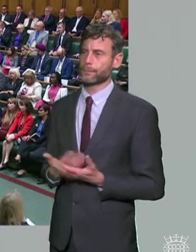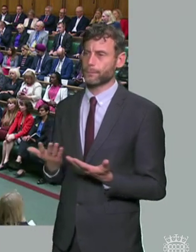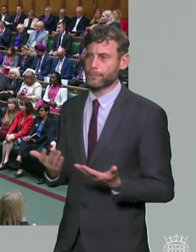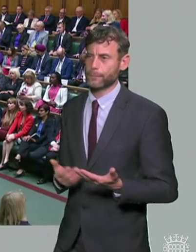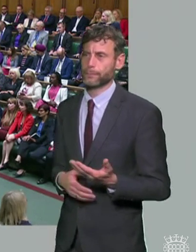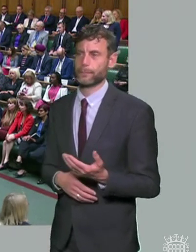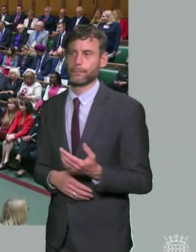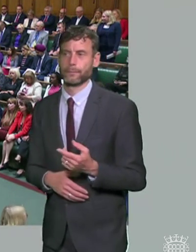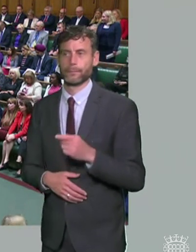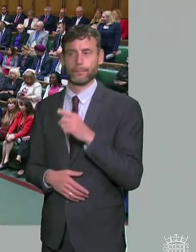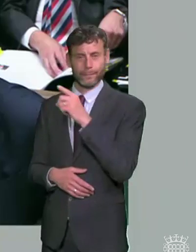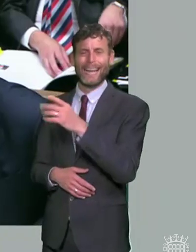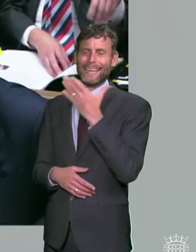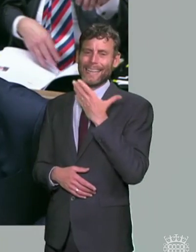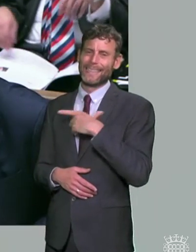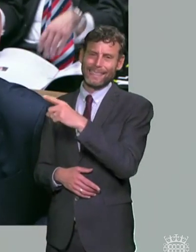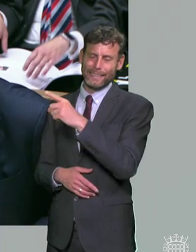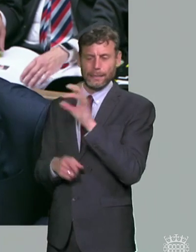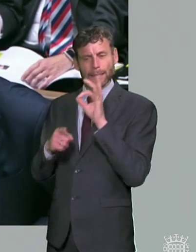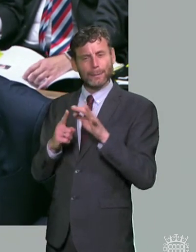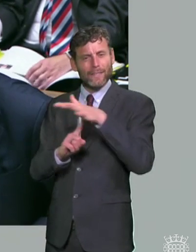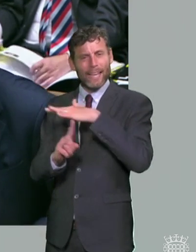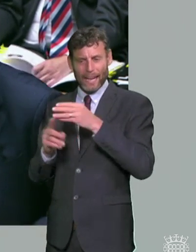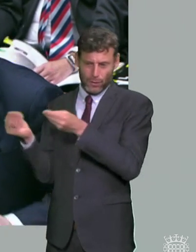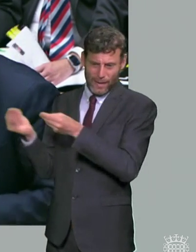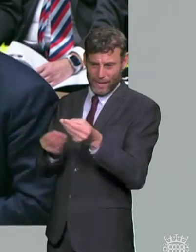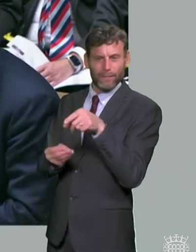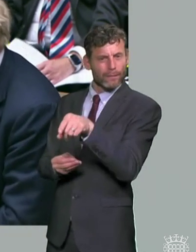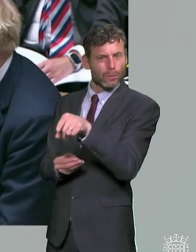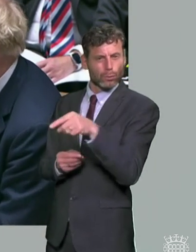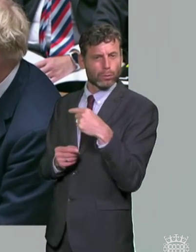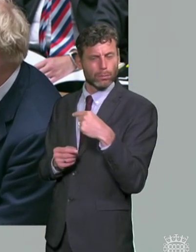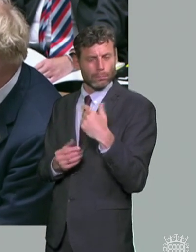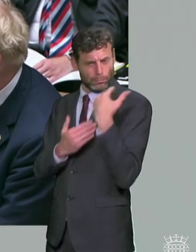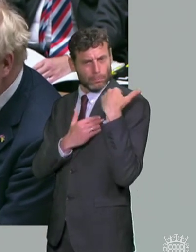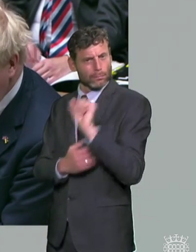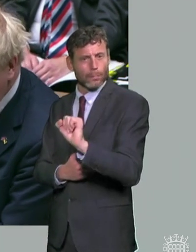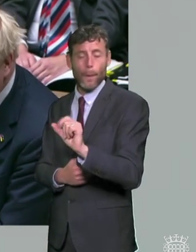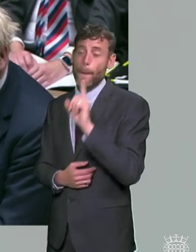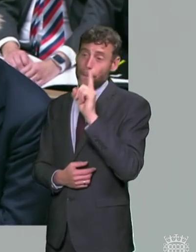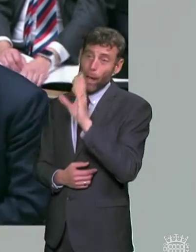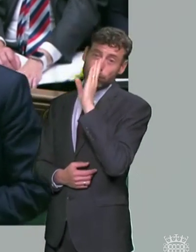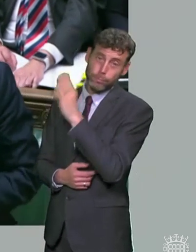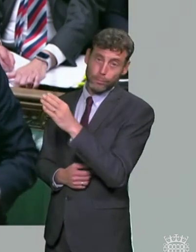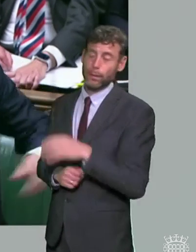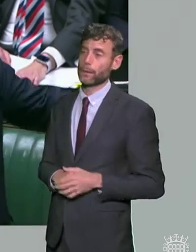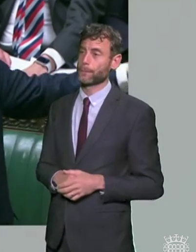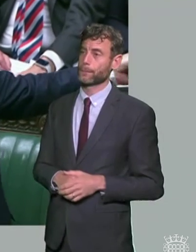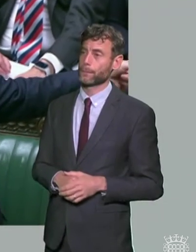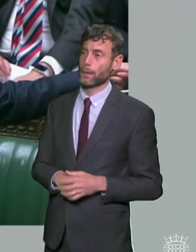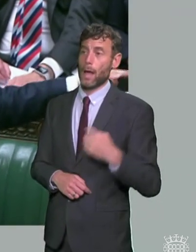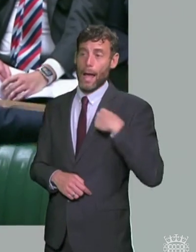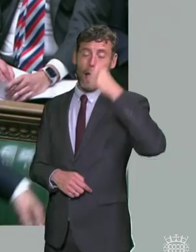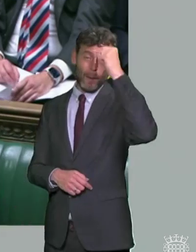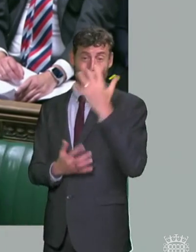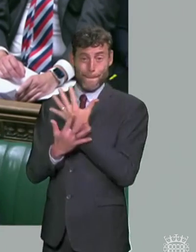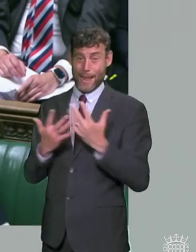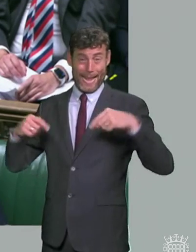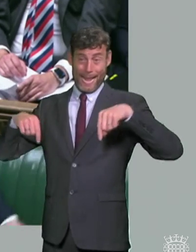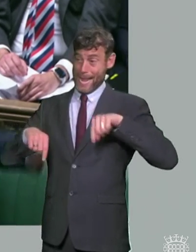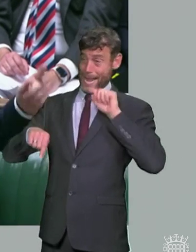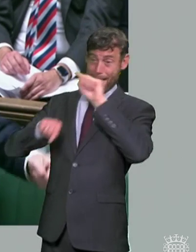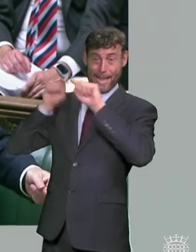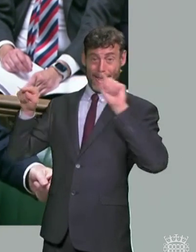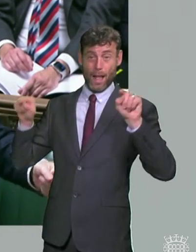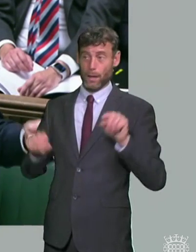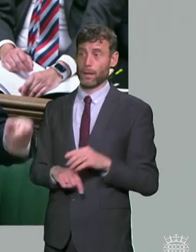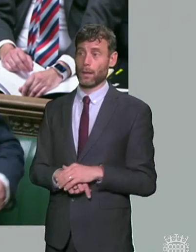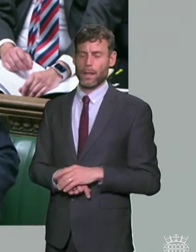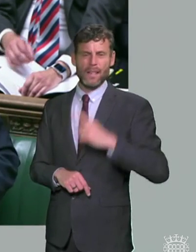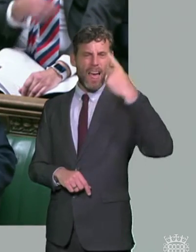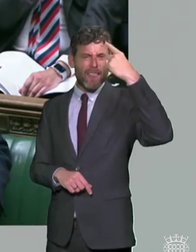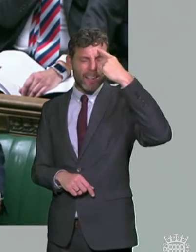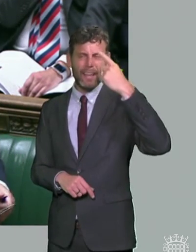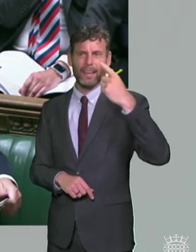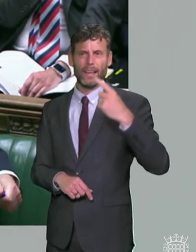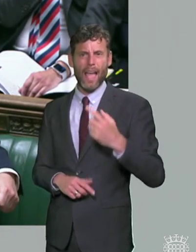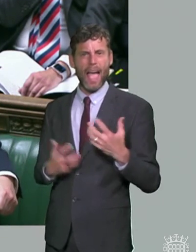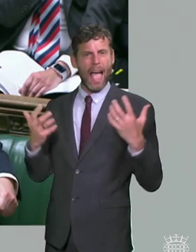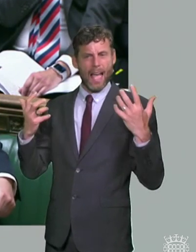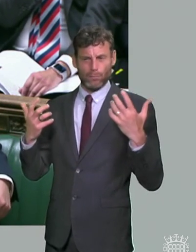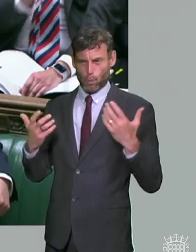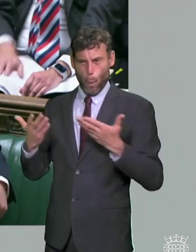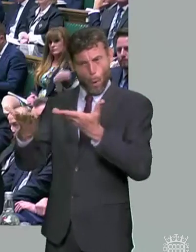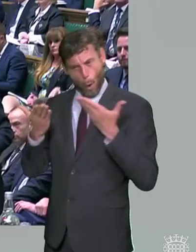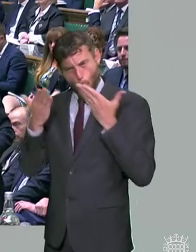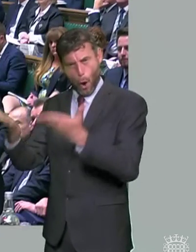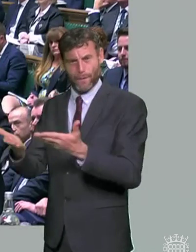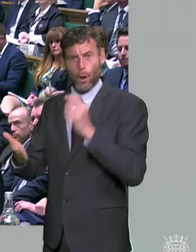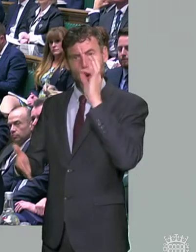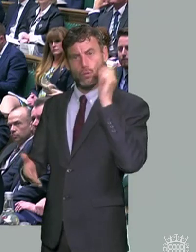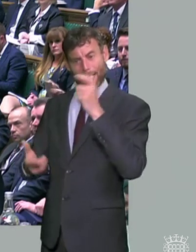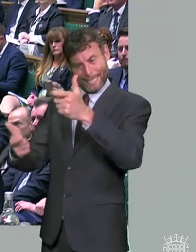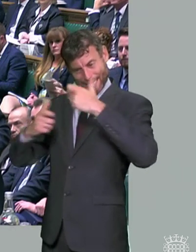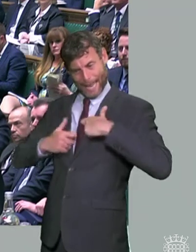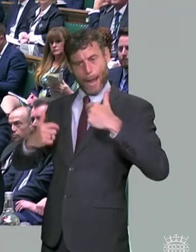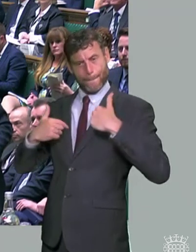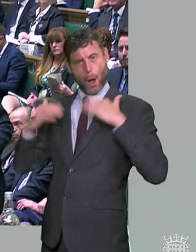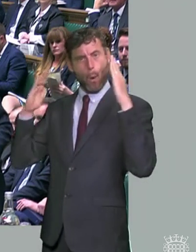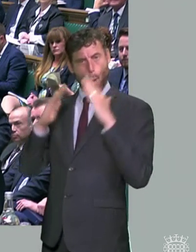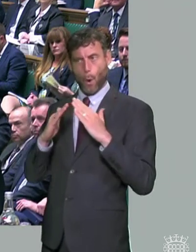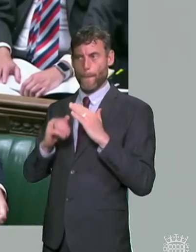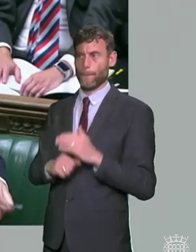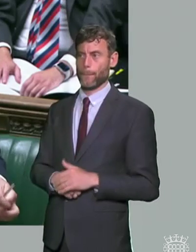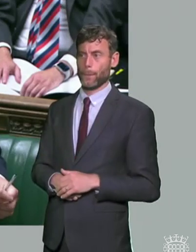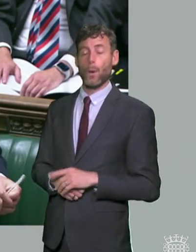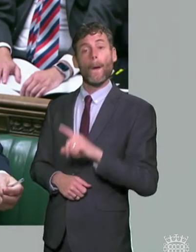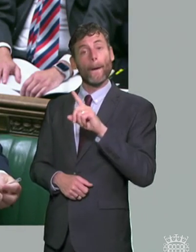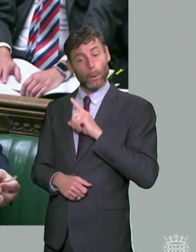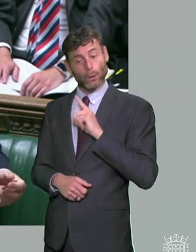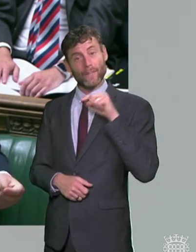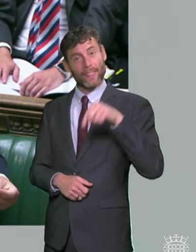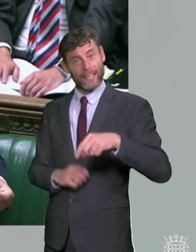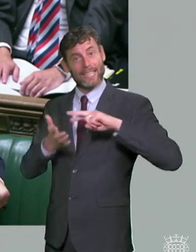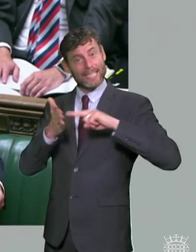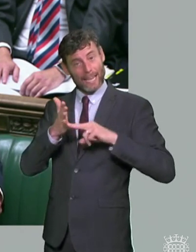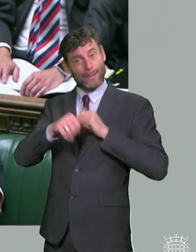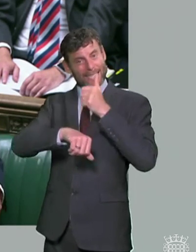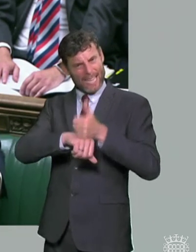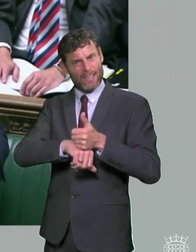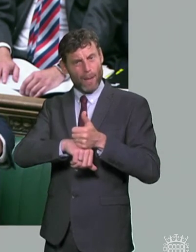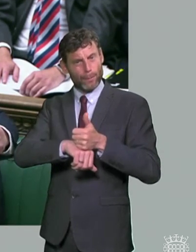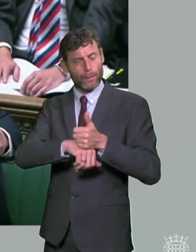I think the honourable Lady needs to bring this particular case to my right honourable Friend the Home Secretary, but I can tell the House— I know, by the way, that many honourable Members are showing a lead by having Ukrainians to stay in their own homes, and I thank all honourable Members who are doing that, thanks to the scheme that the UK Government have put in place.